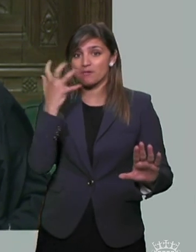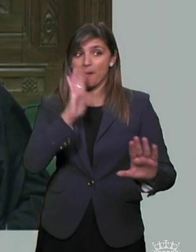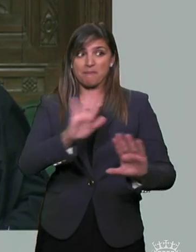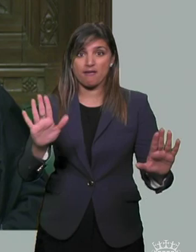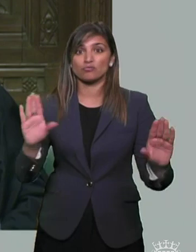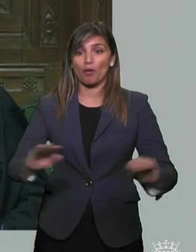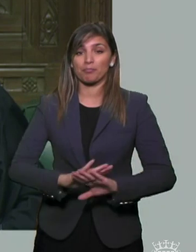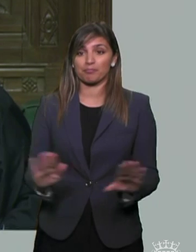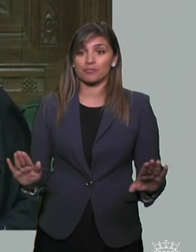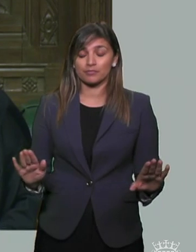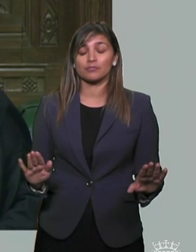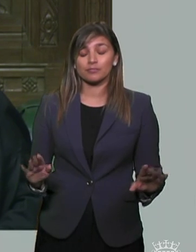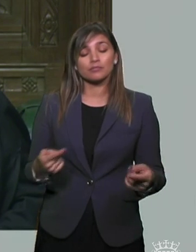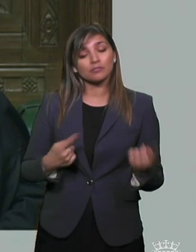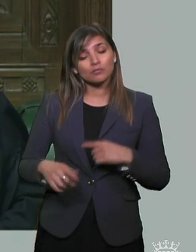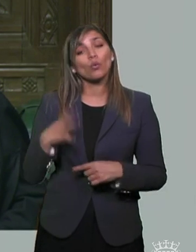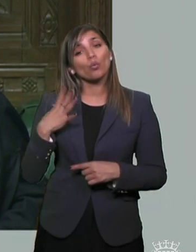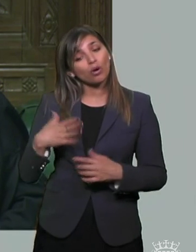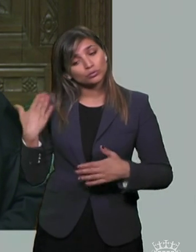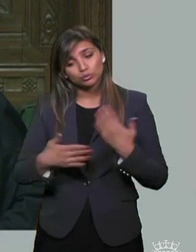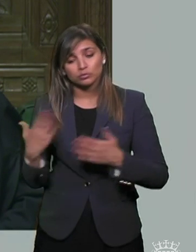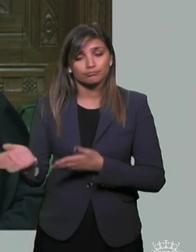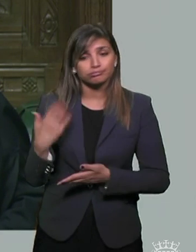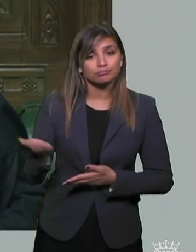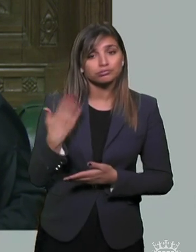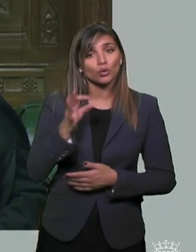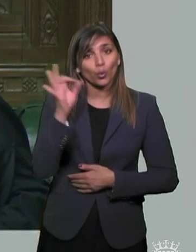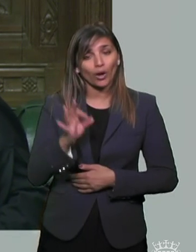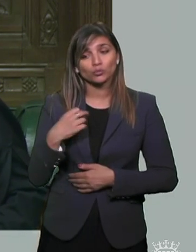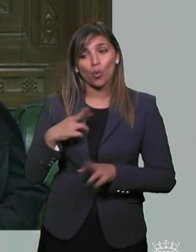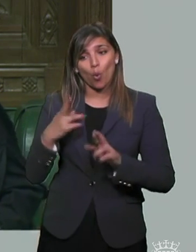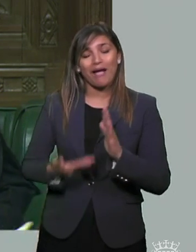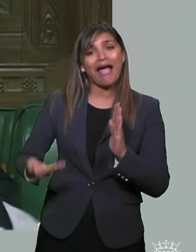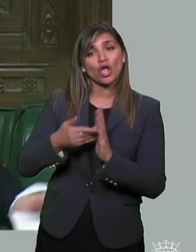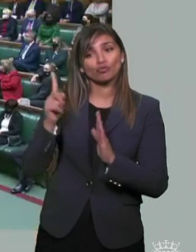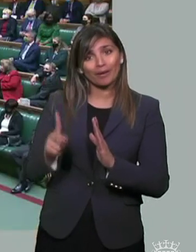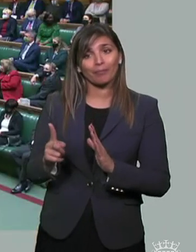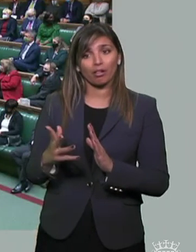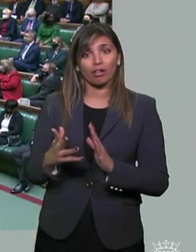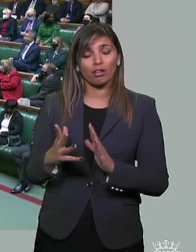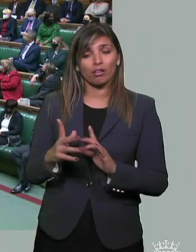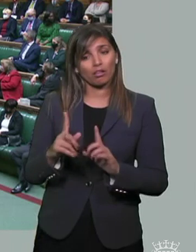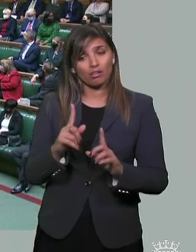Can I just say that we want to get through the questions? I was hoping to get some extra people in, and you are not helping me do so.